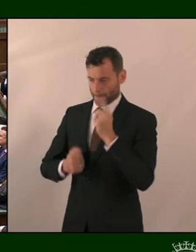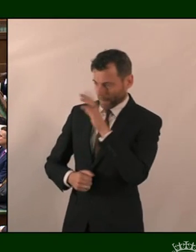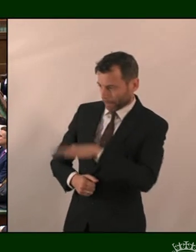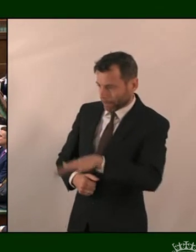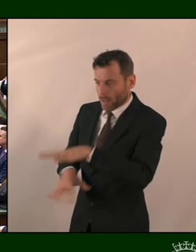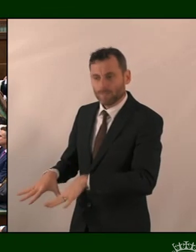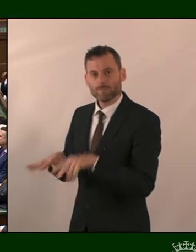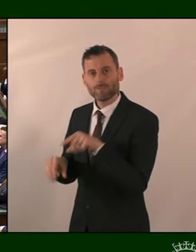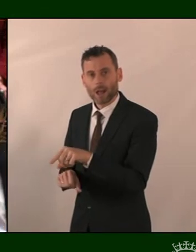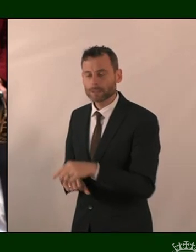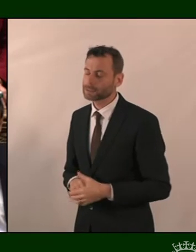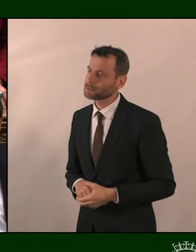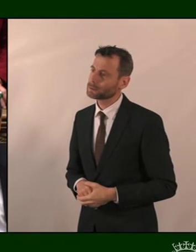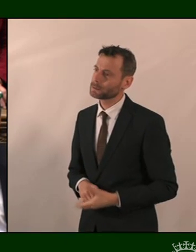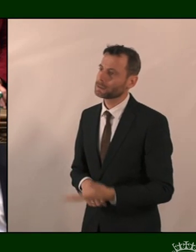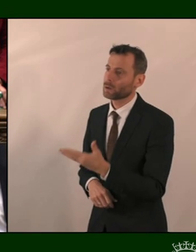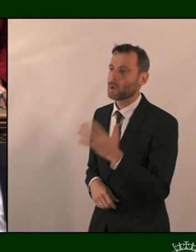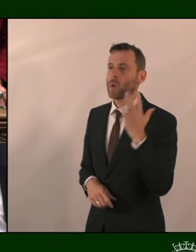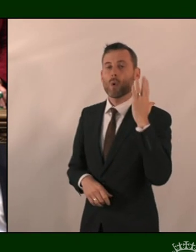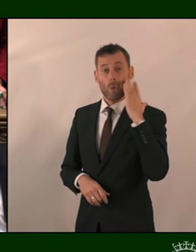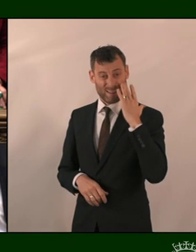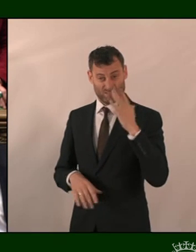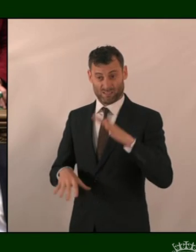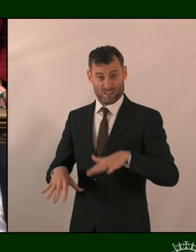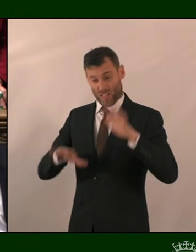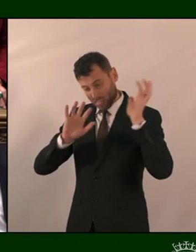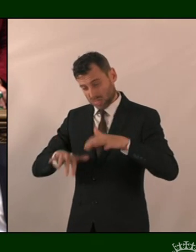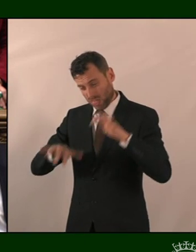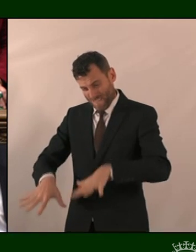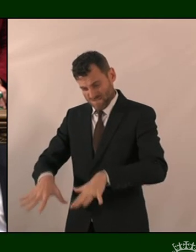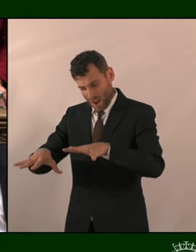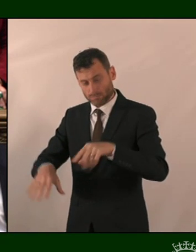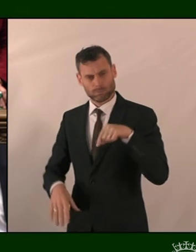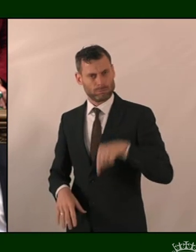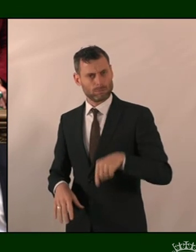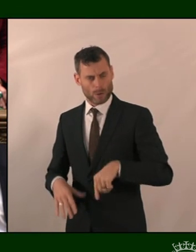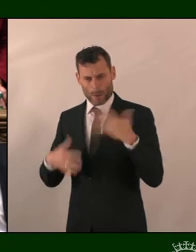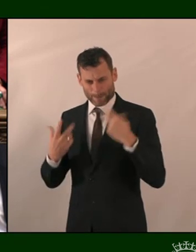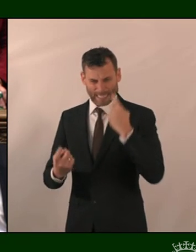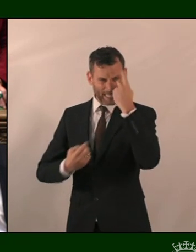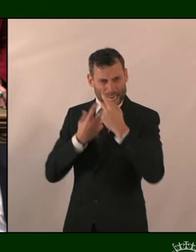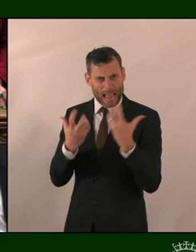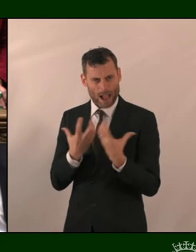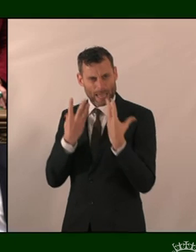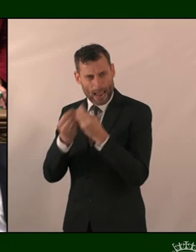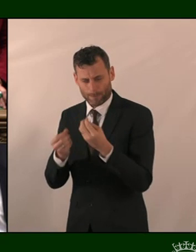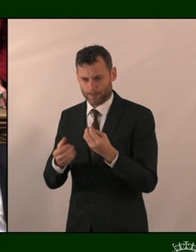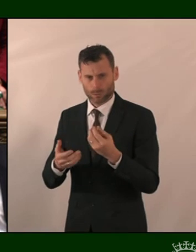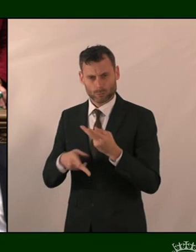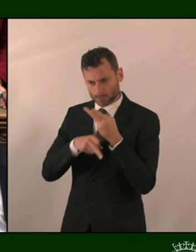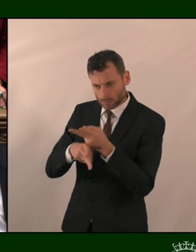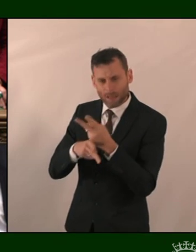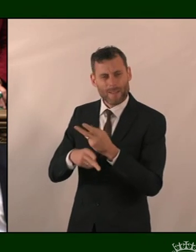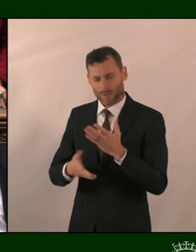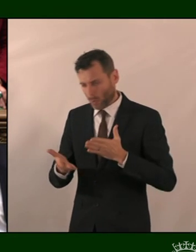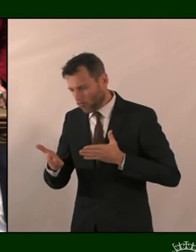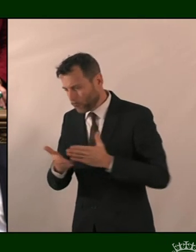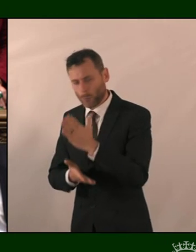Since the flooding began, this Government have been working flat out night and day to ensure that the people of this country get the support they need.